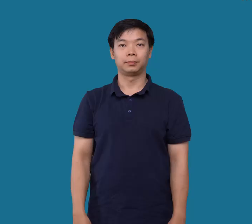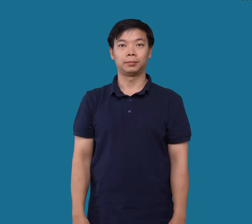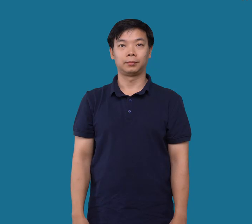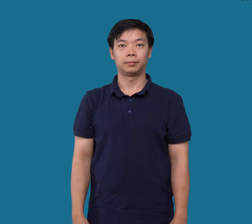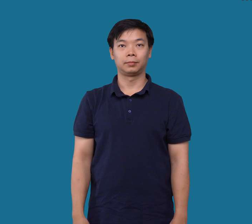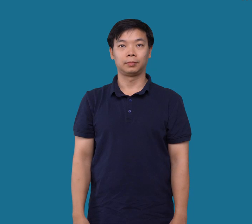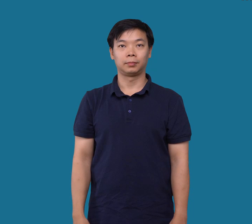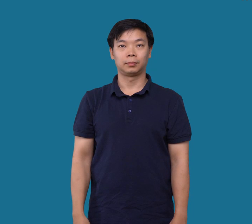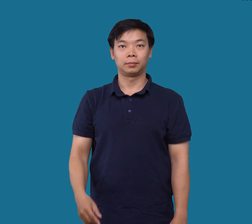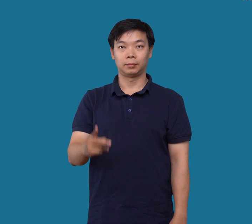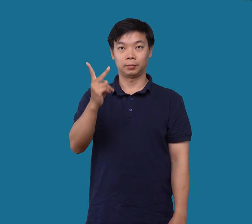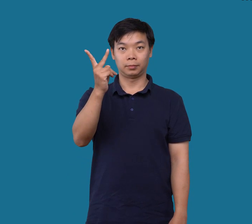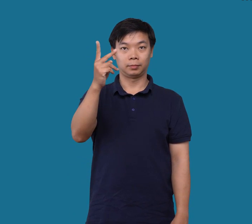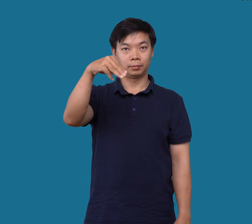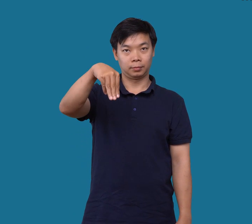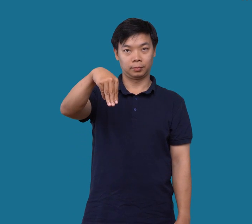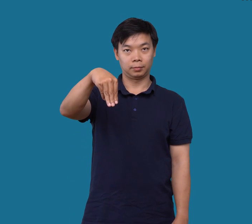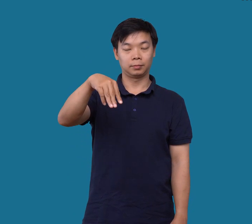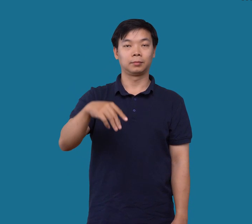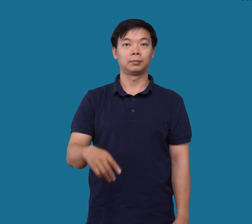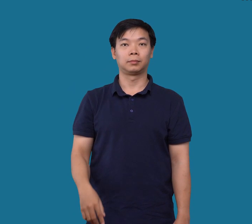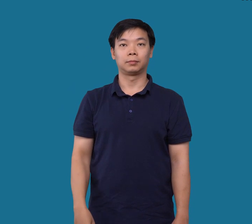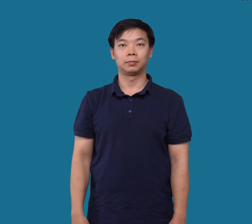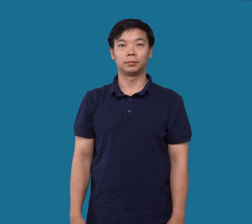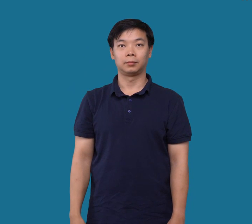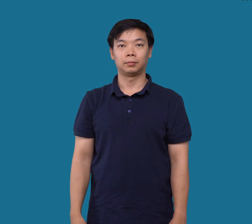héc-tô-mét (hm)